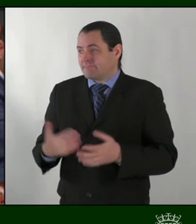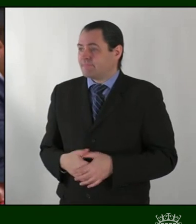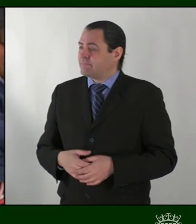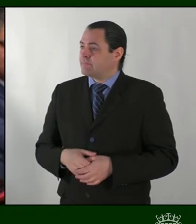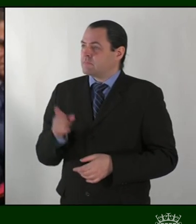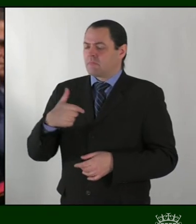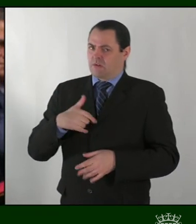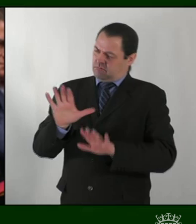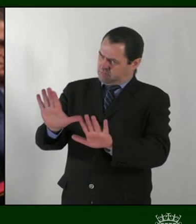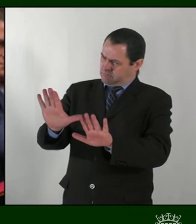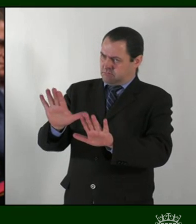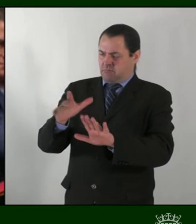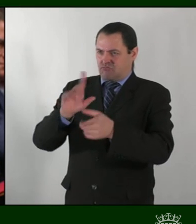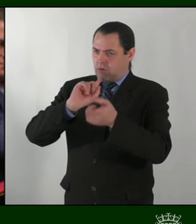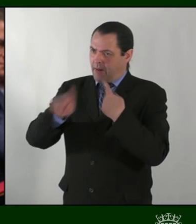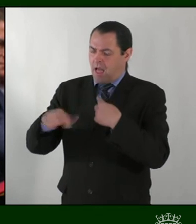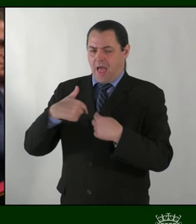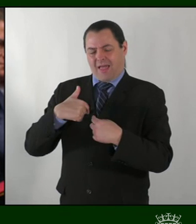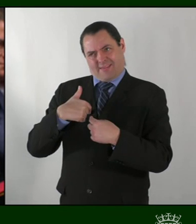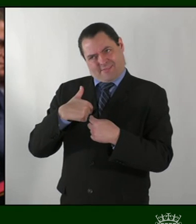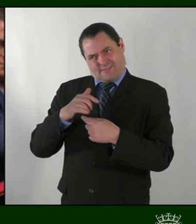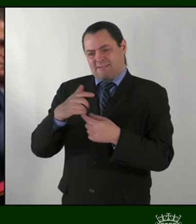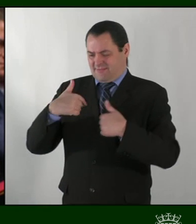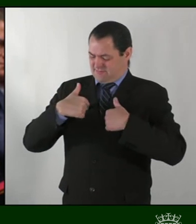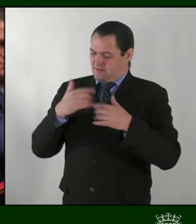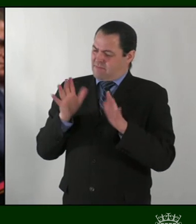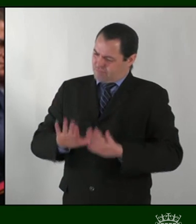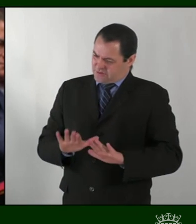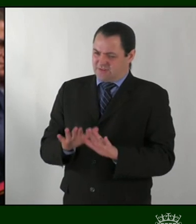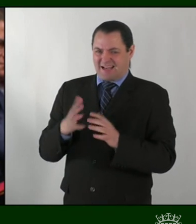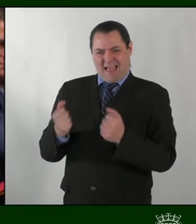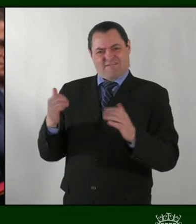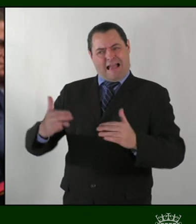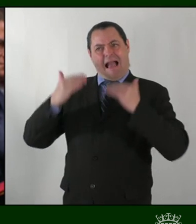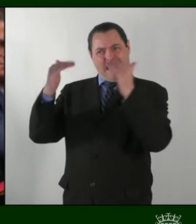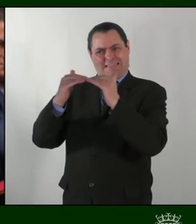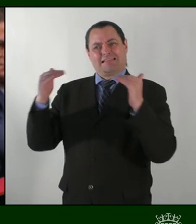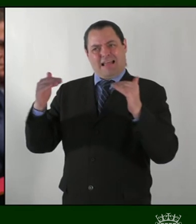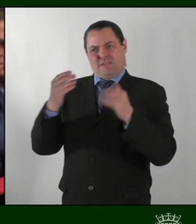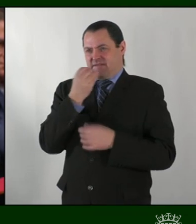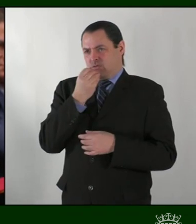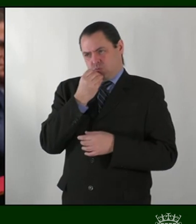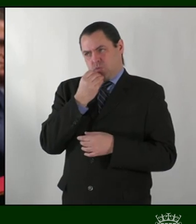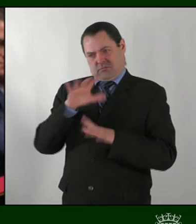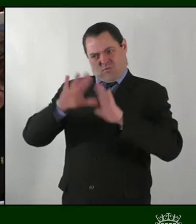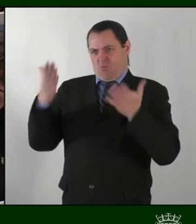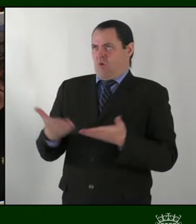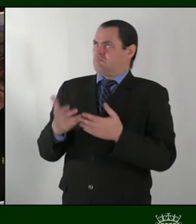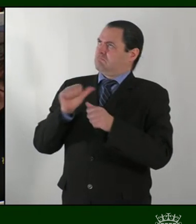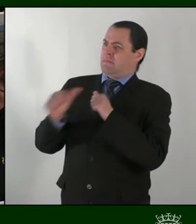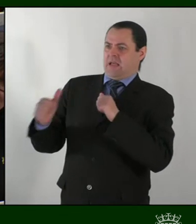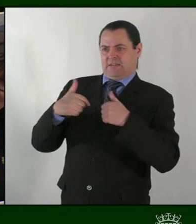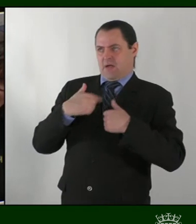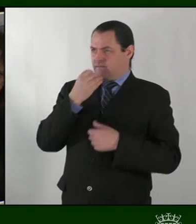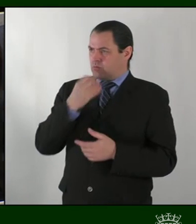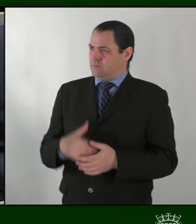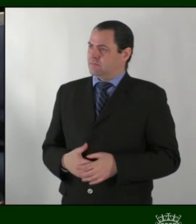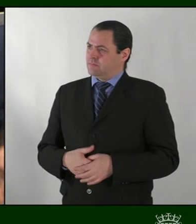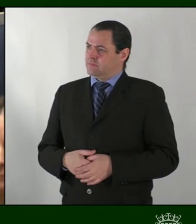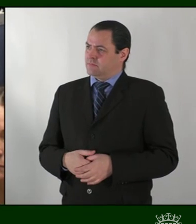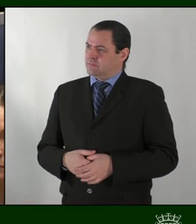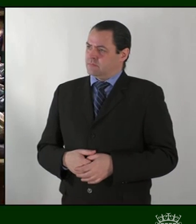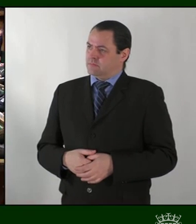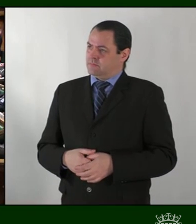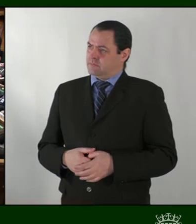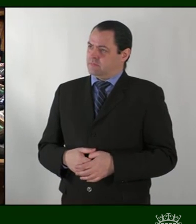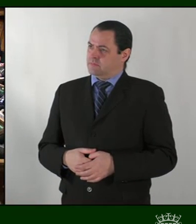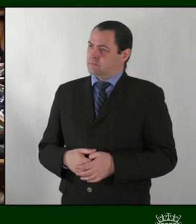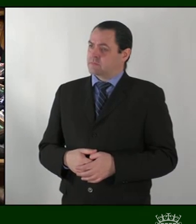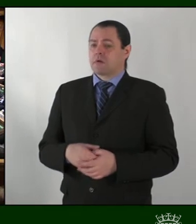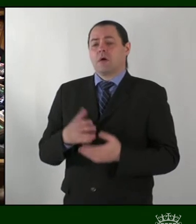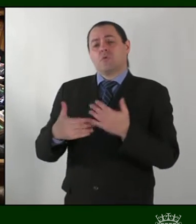I can assure the honourable Lady that the UK has and will continue to have the highest standards in the world for our food.